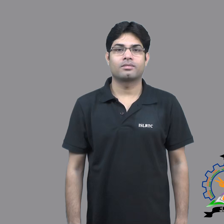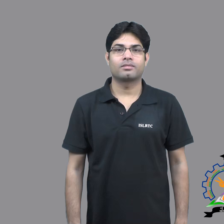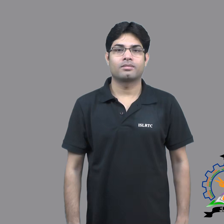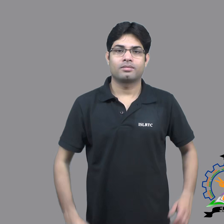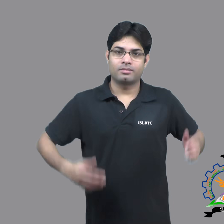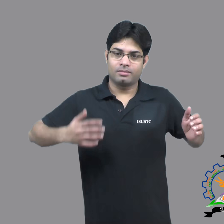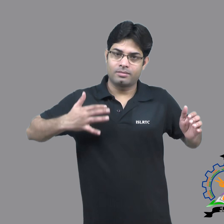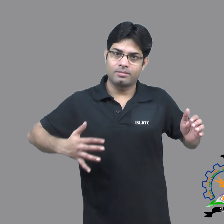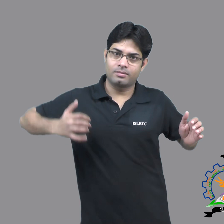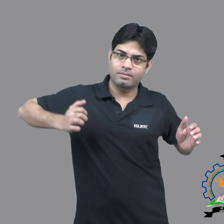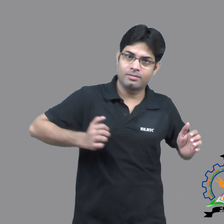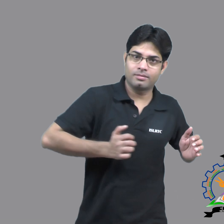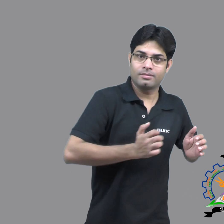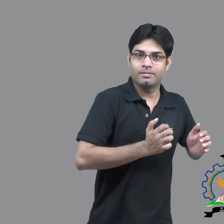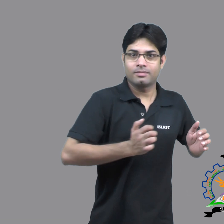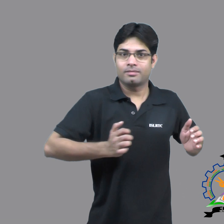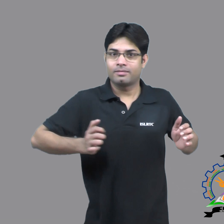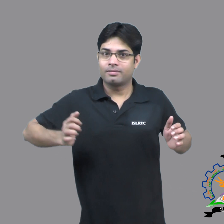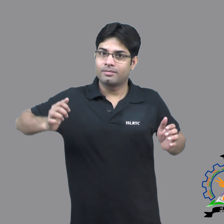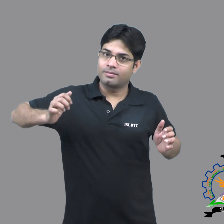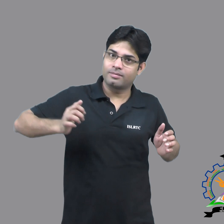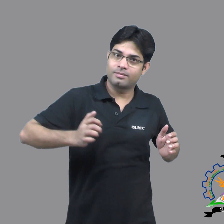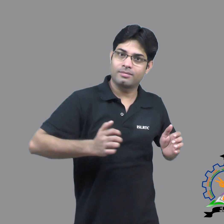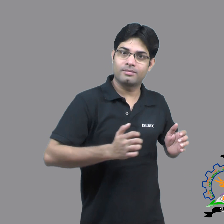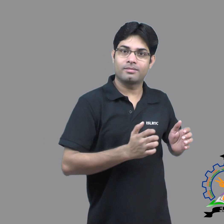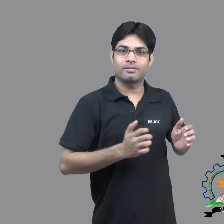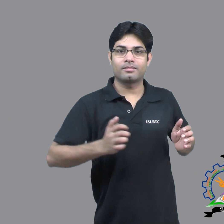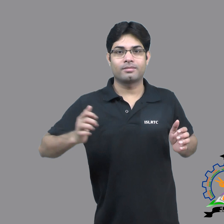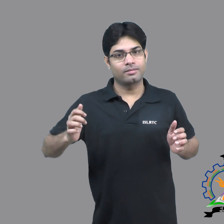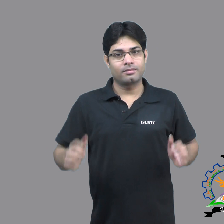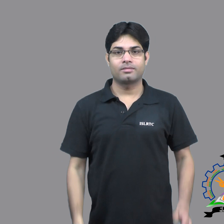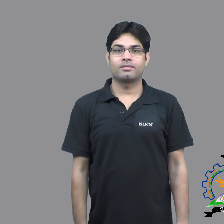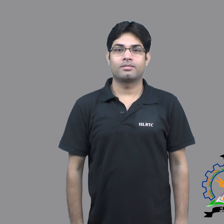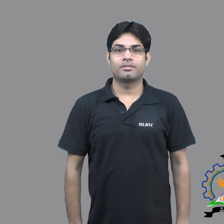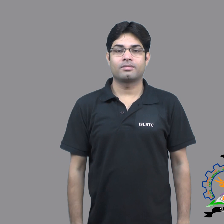Accordion